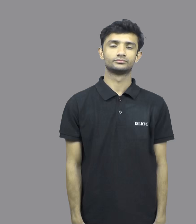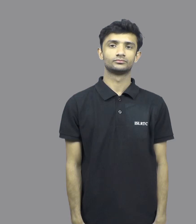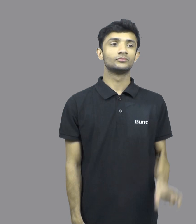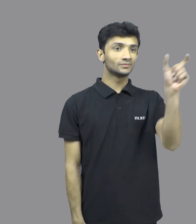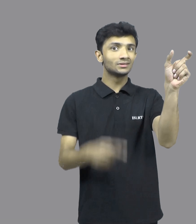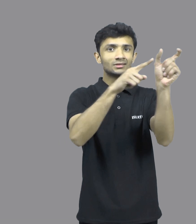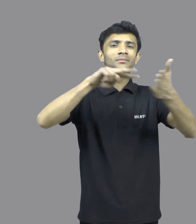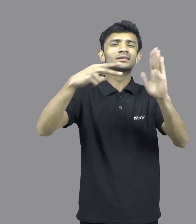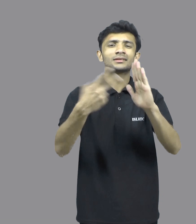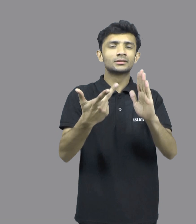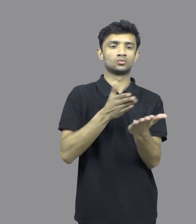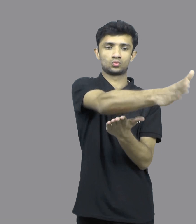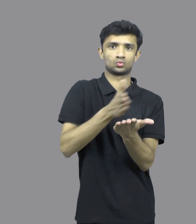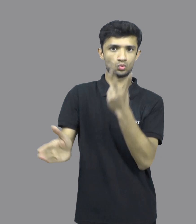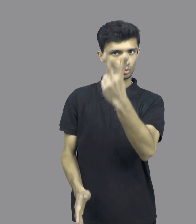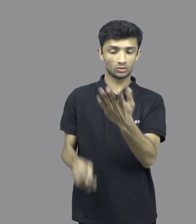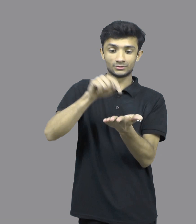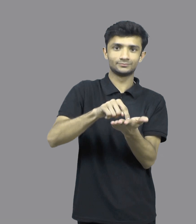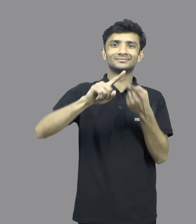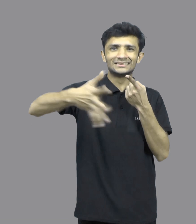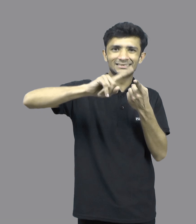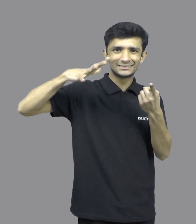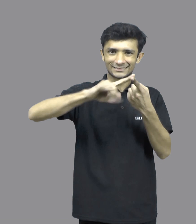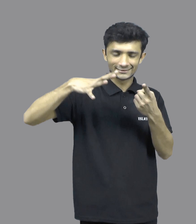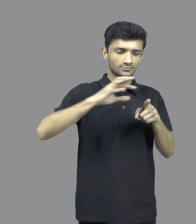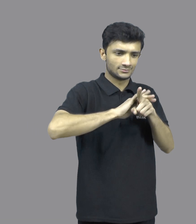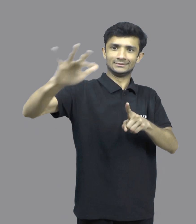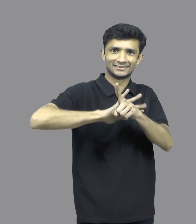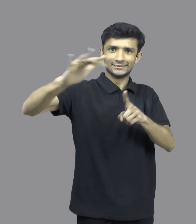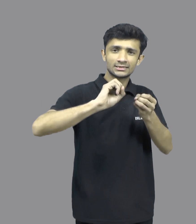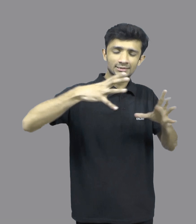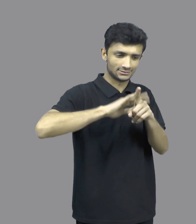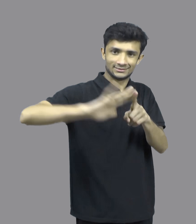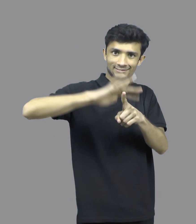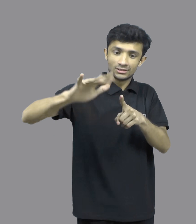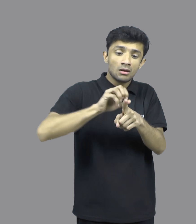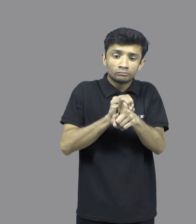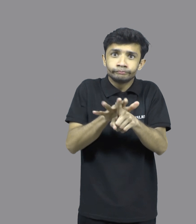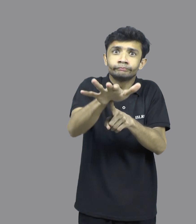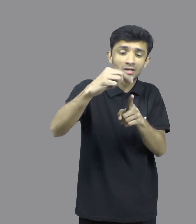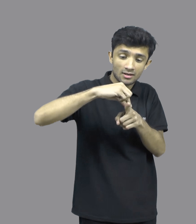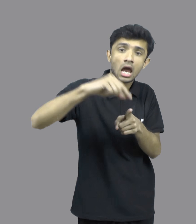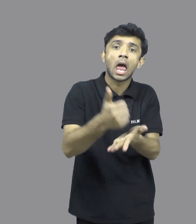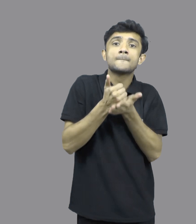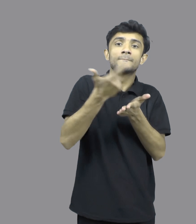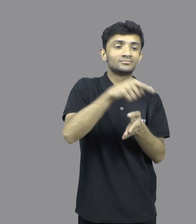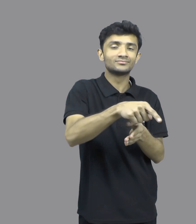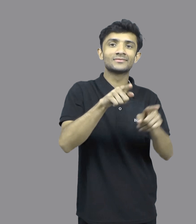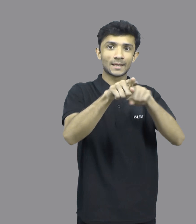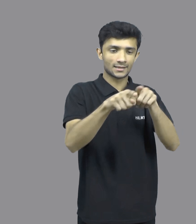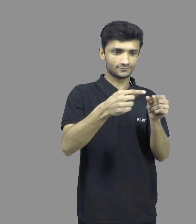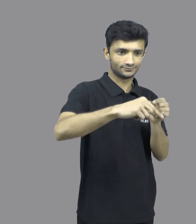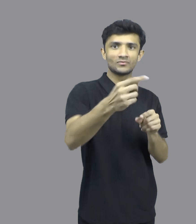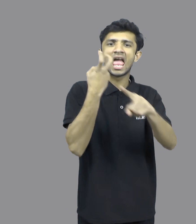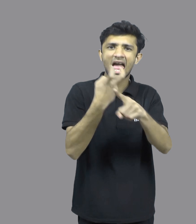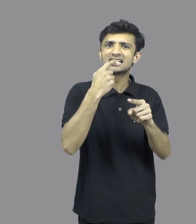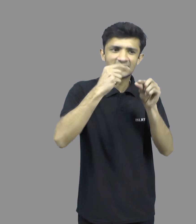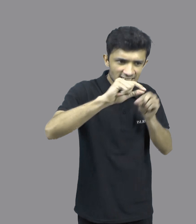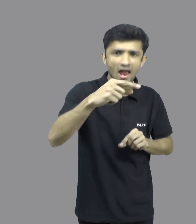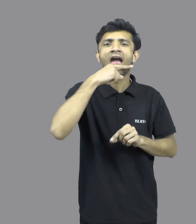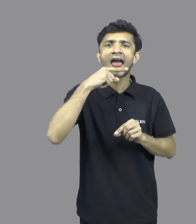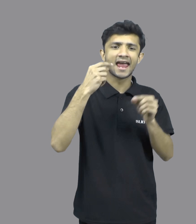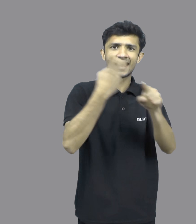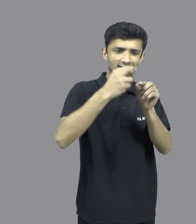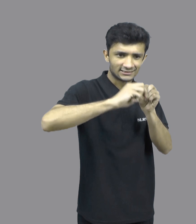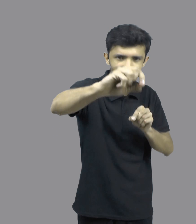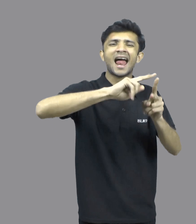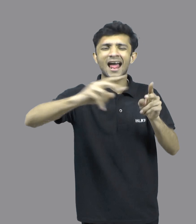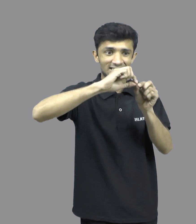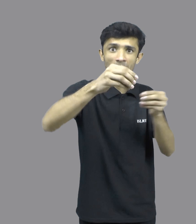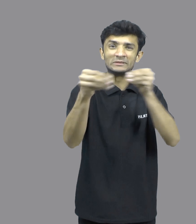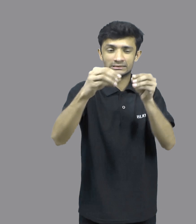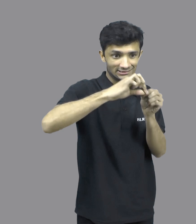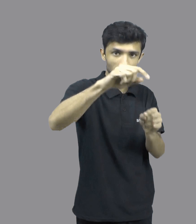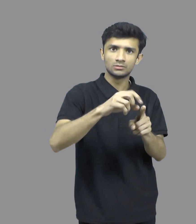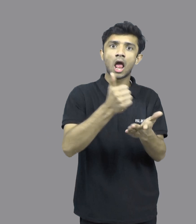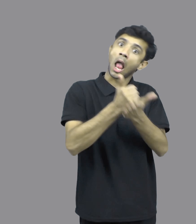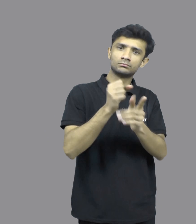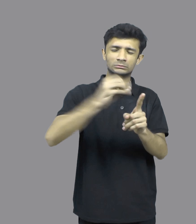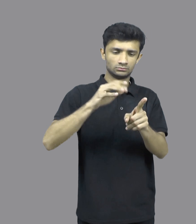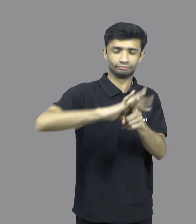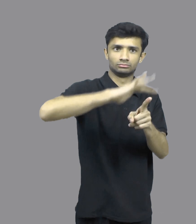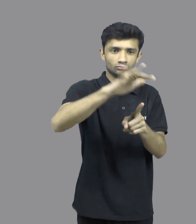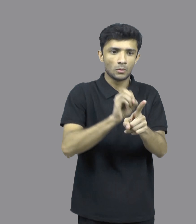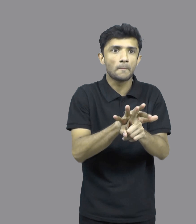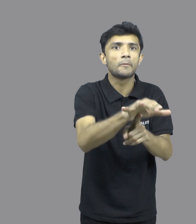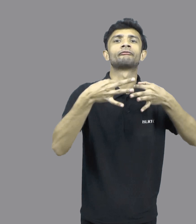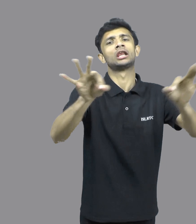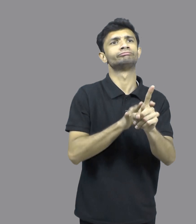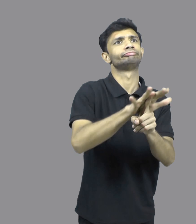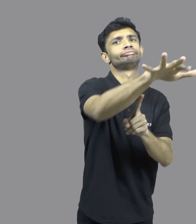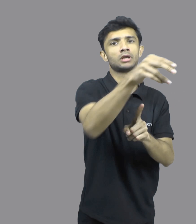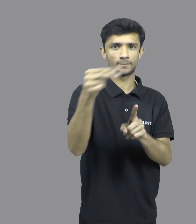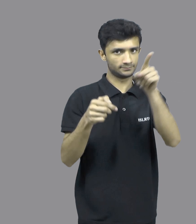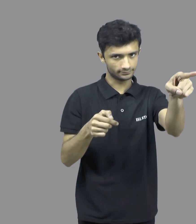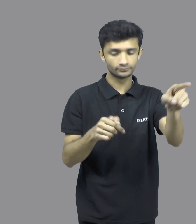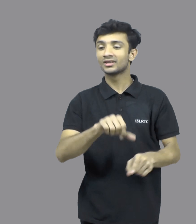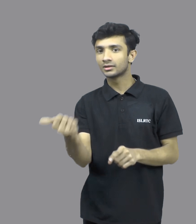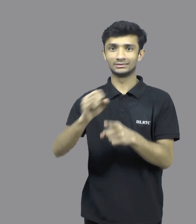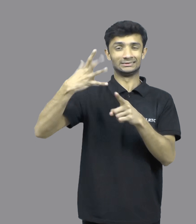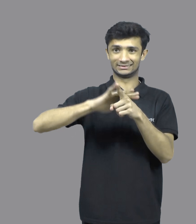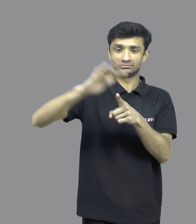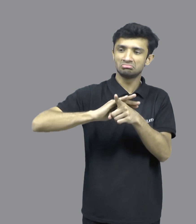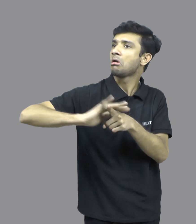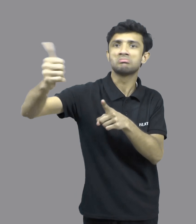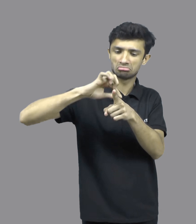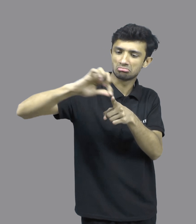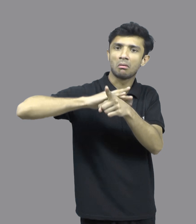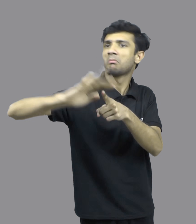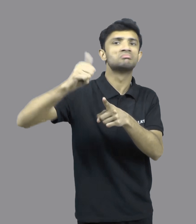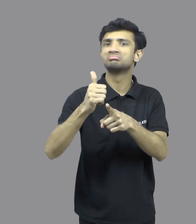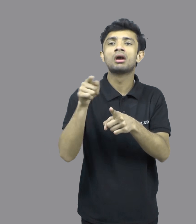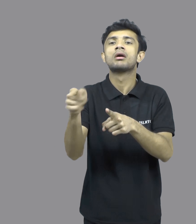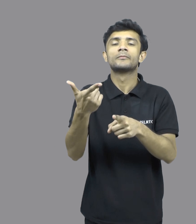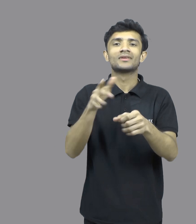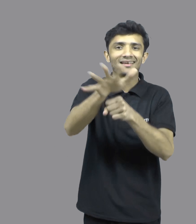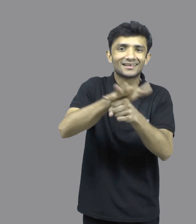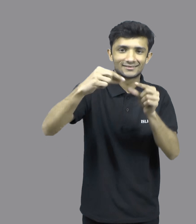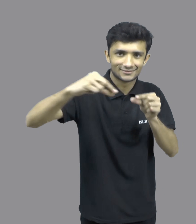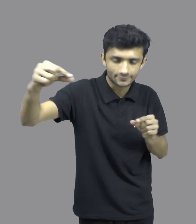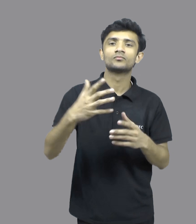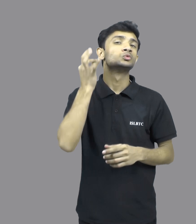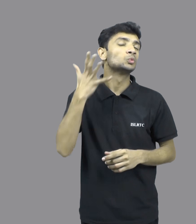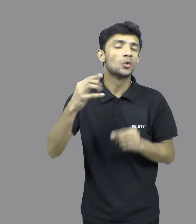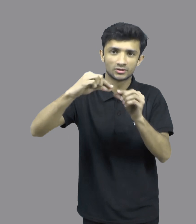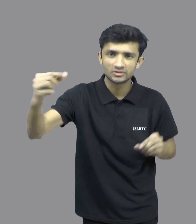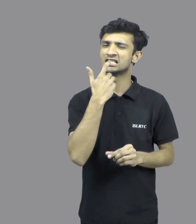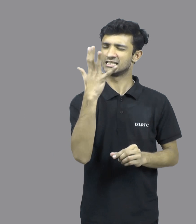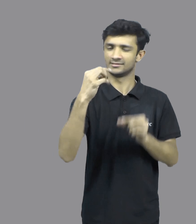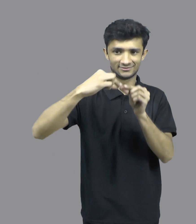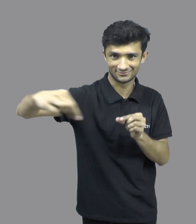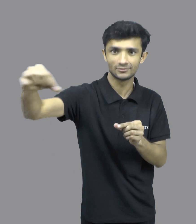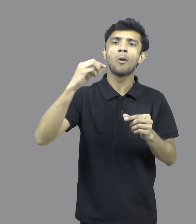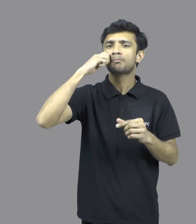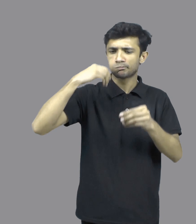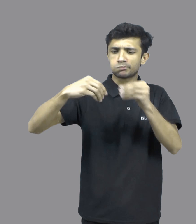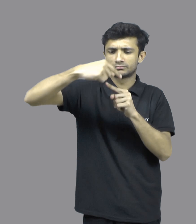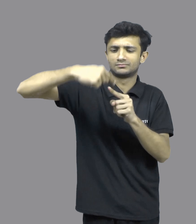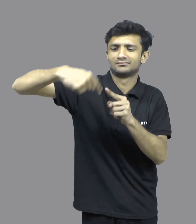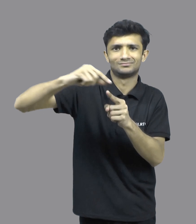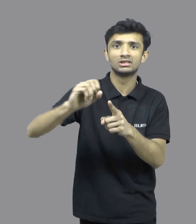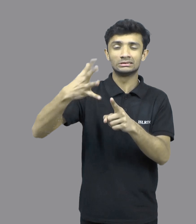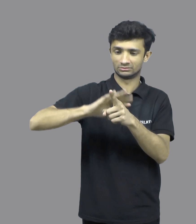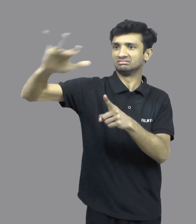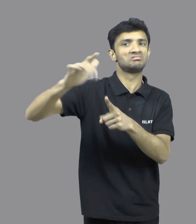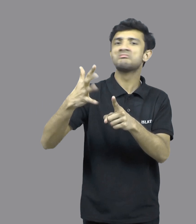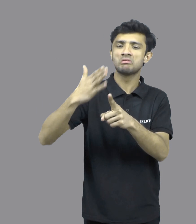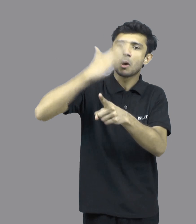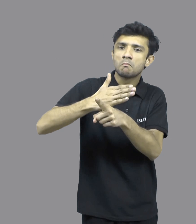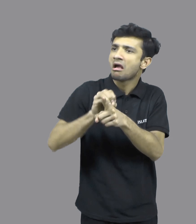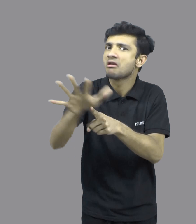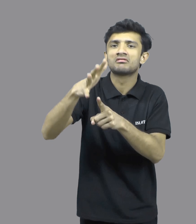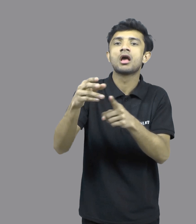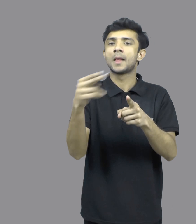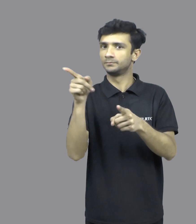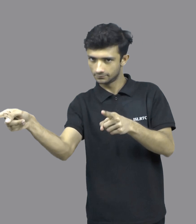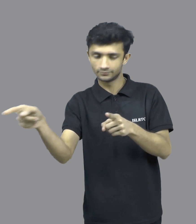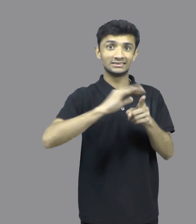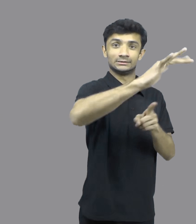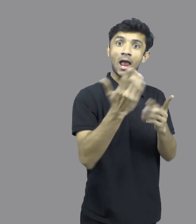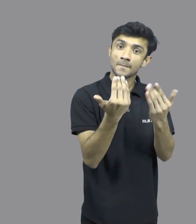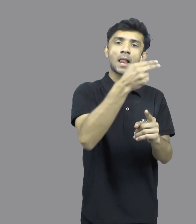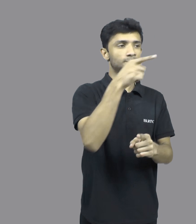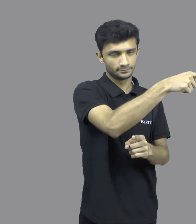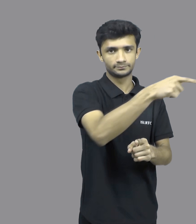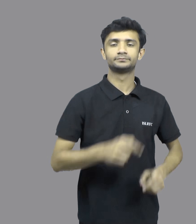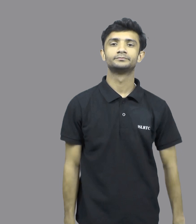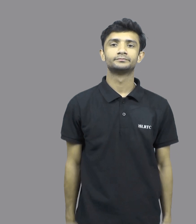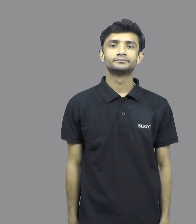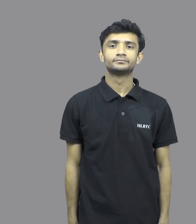Conductors and Insulators